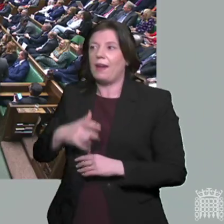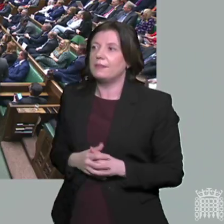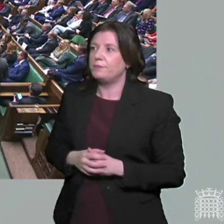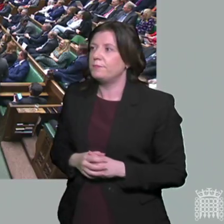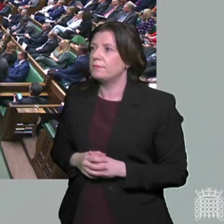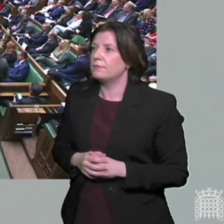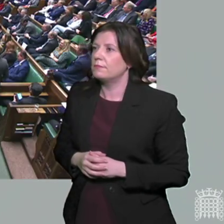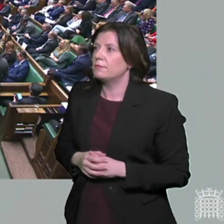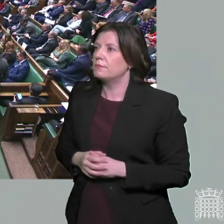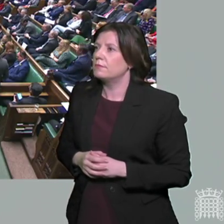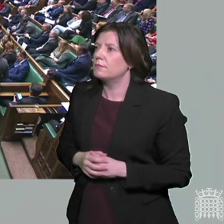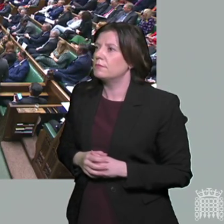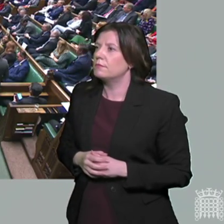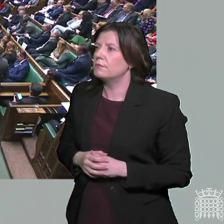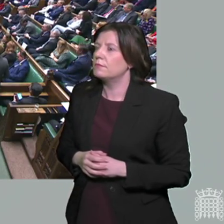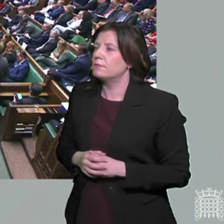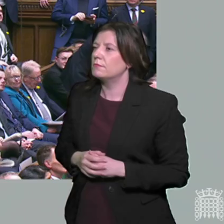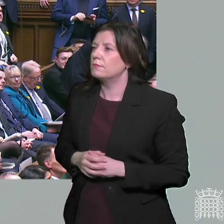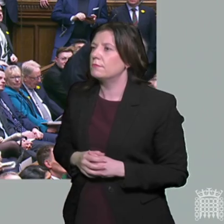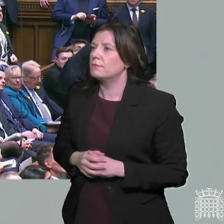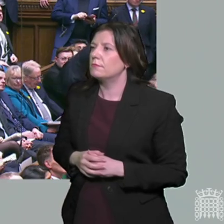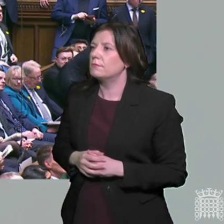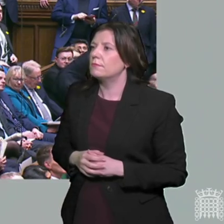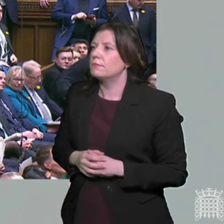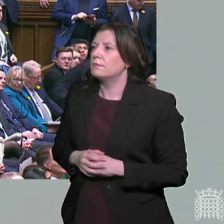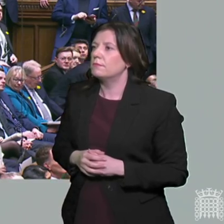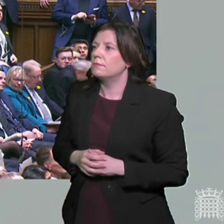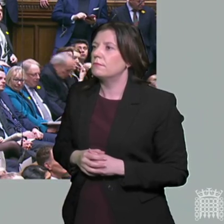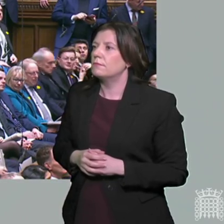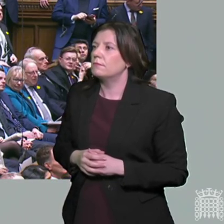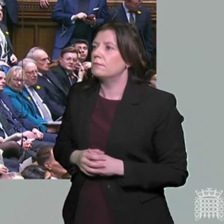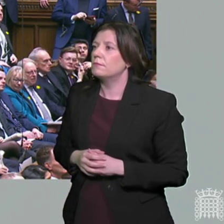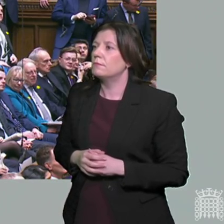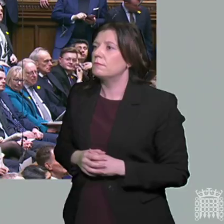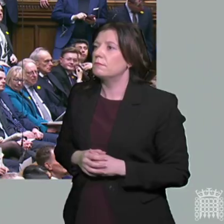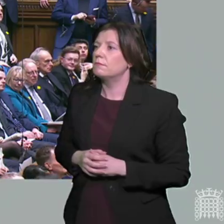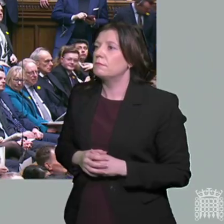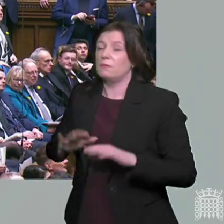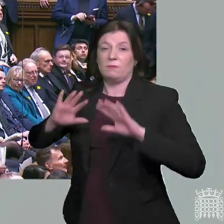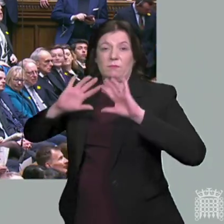Does my right honourable Friend agree that, in these difficult times, the free world must stand together?